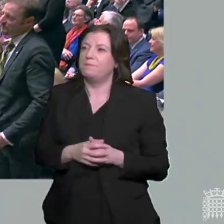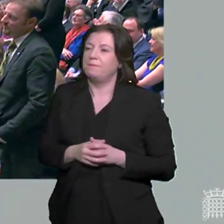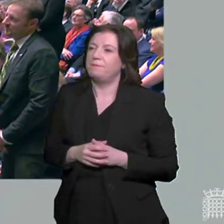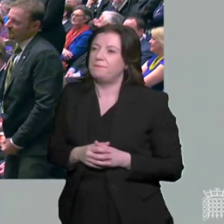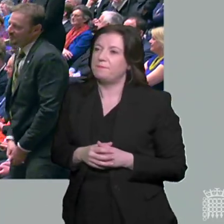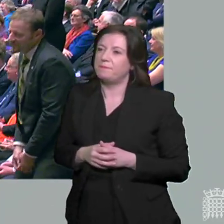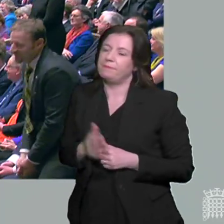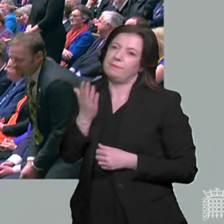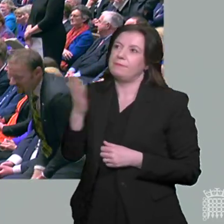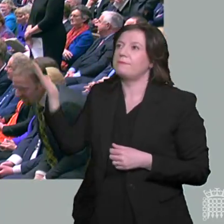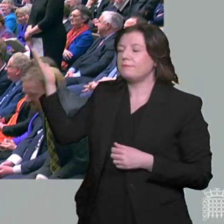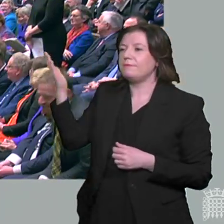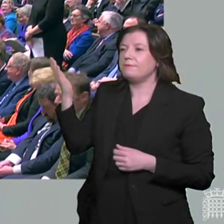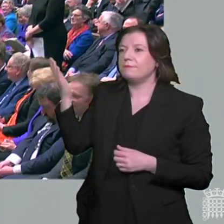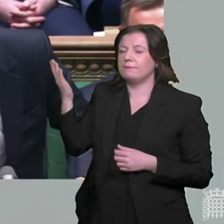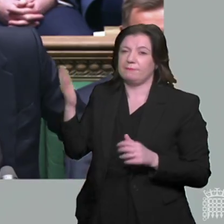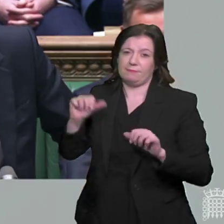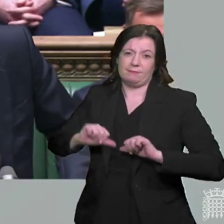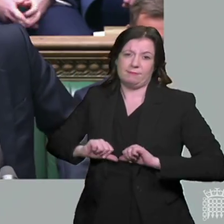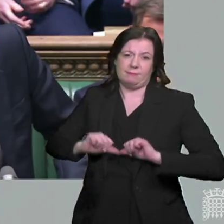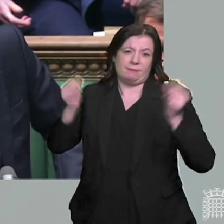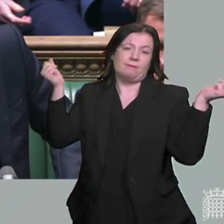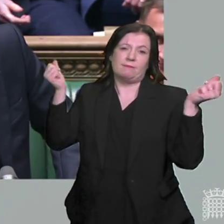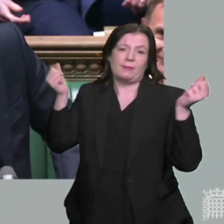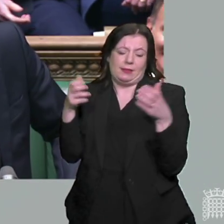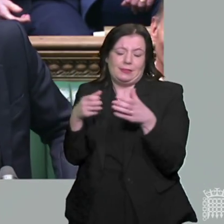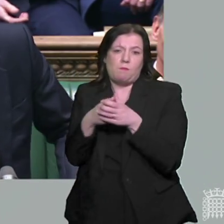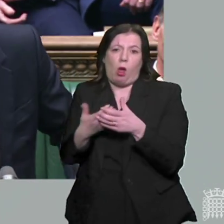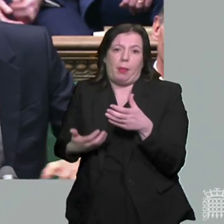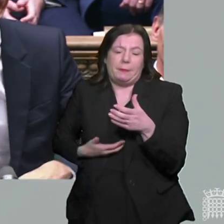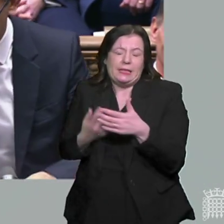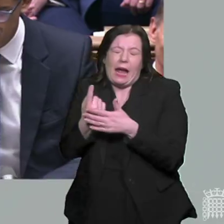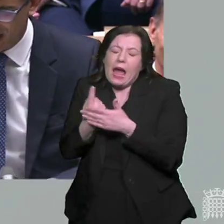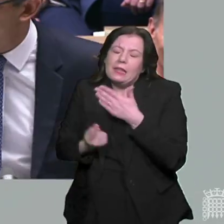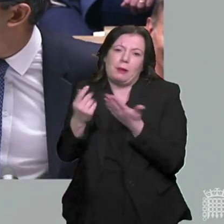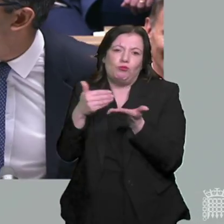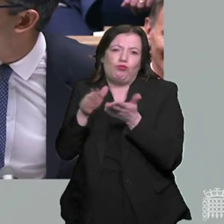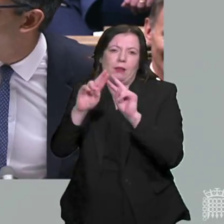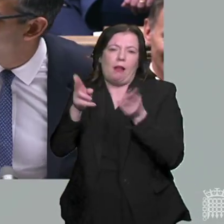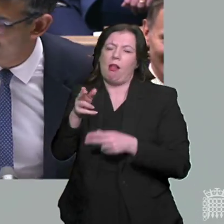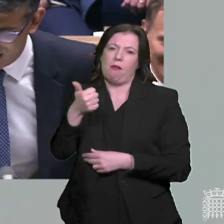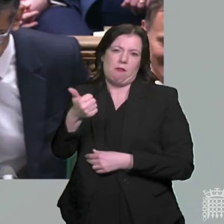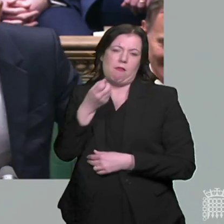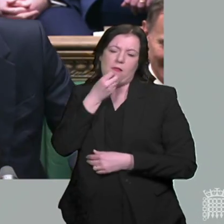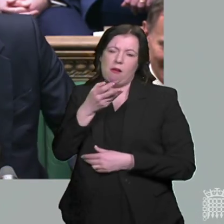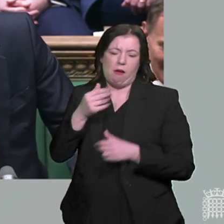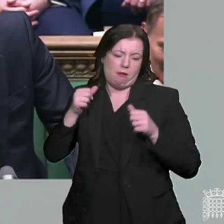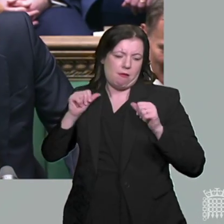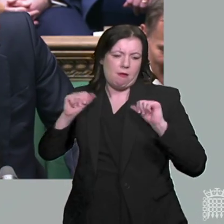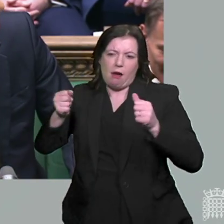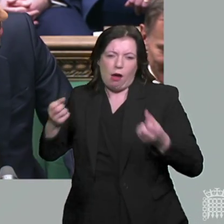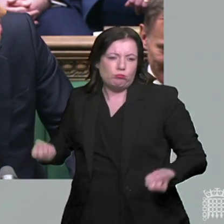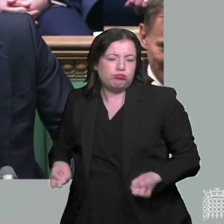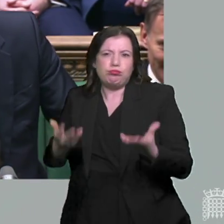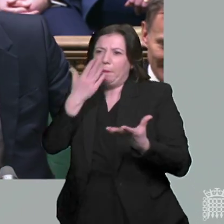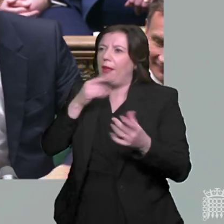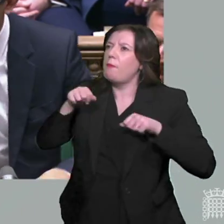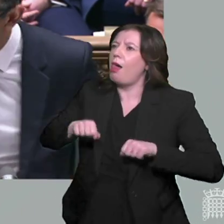I agree with my honourable Friend about the incredible benefit that small businesses and independent retailers bring to our high streets and economy.